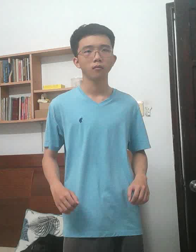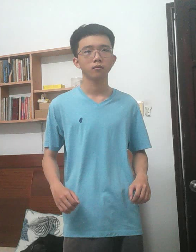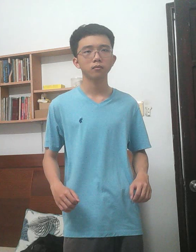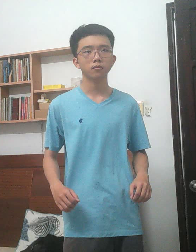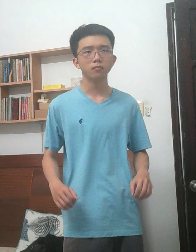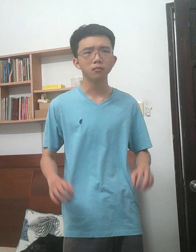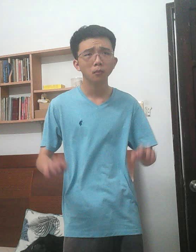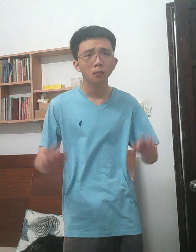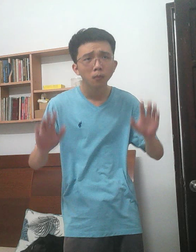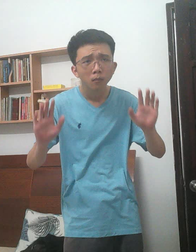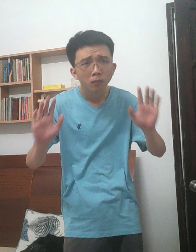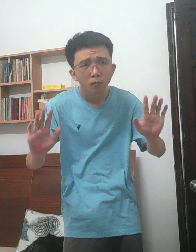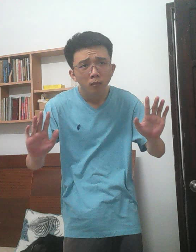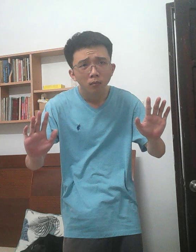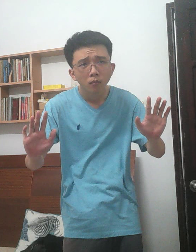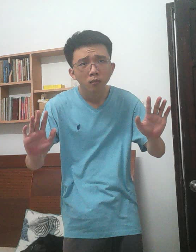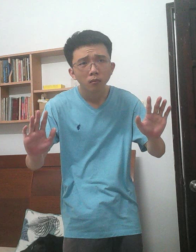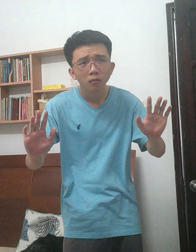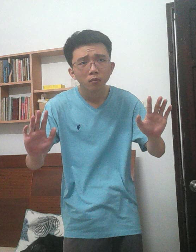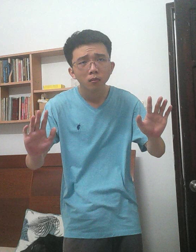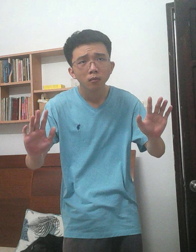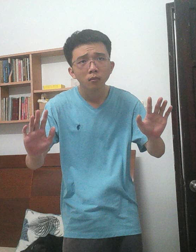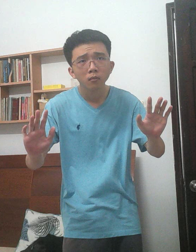dung lai